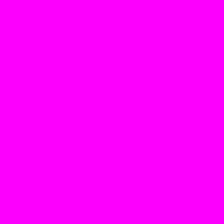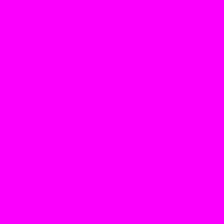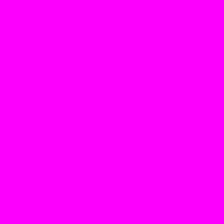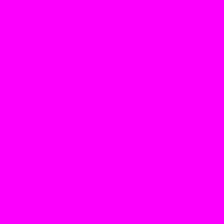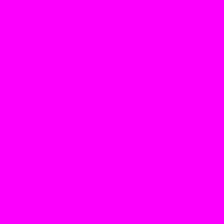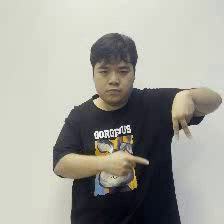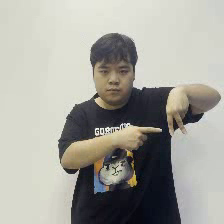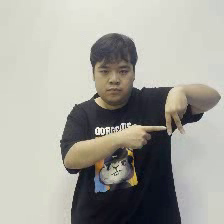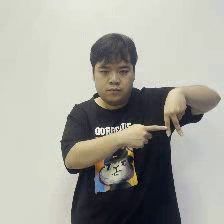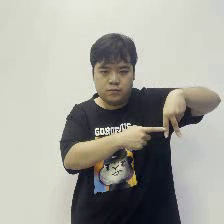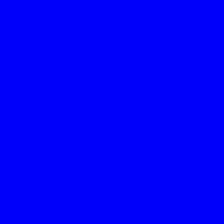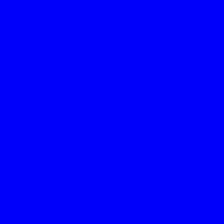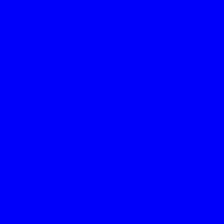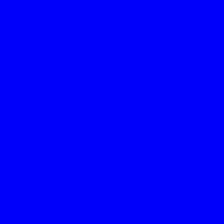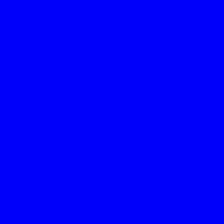Chân